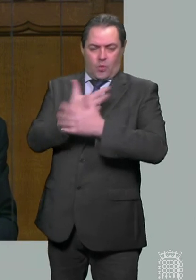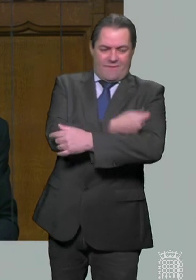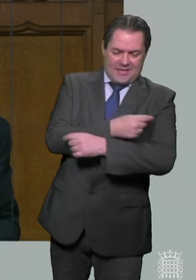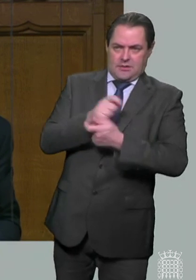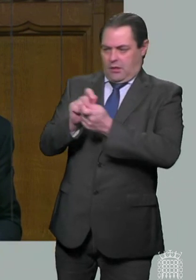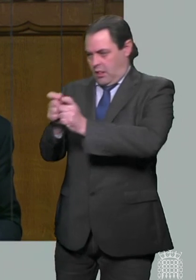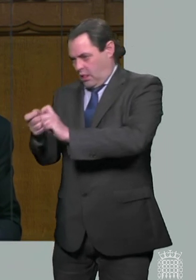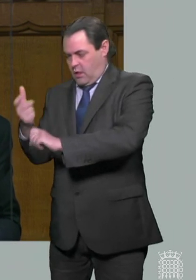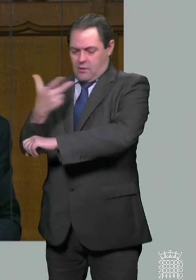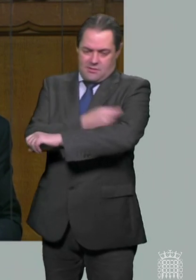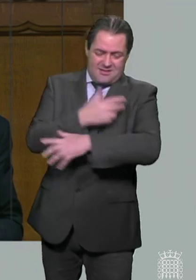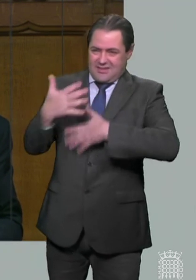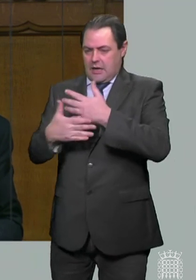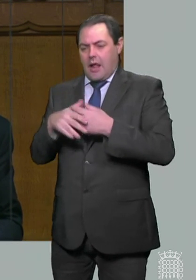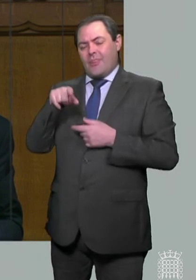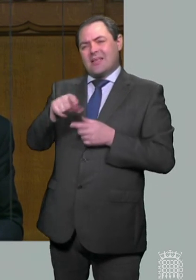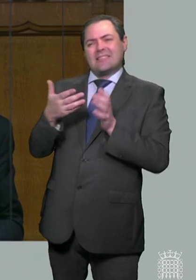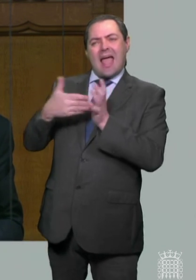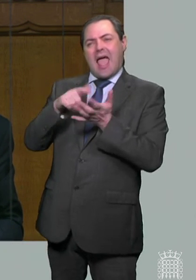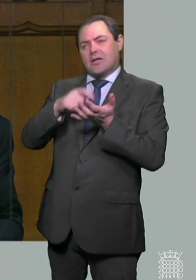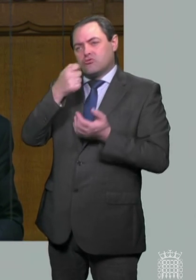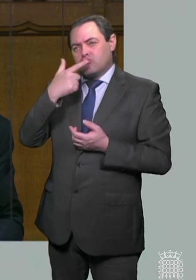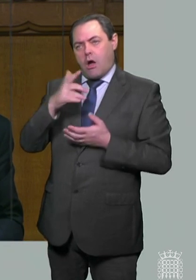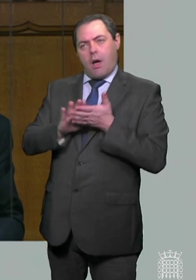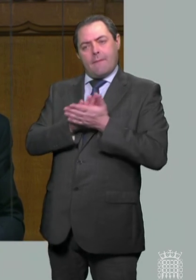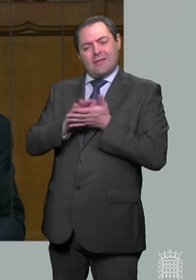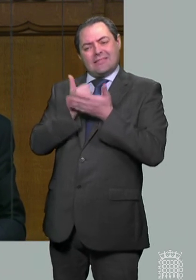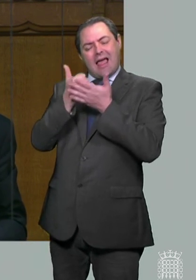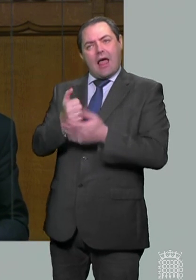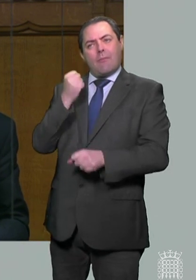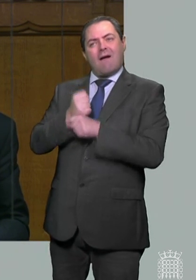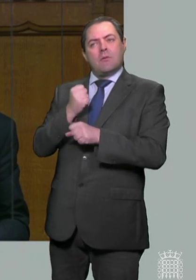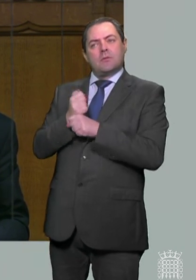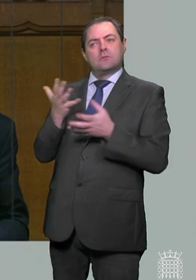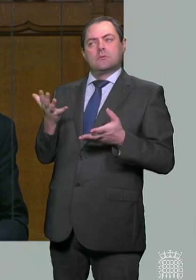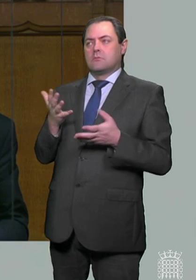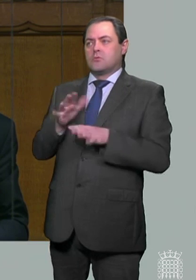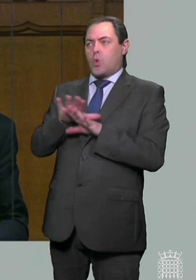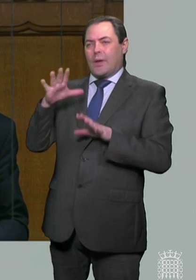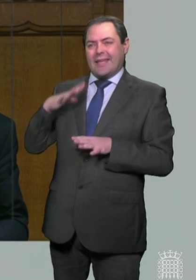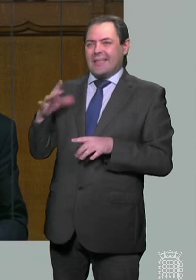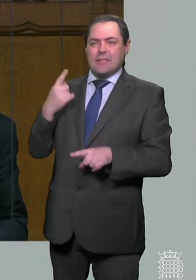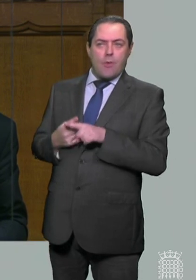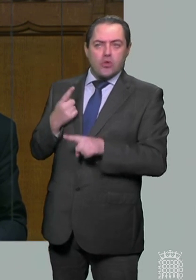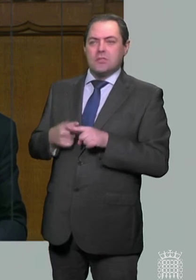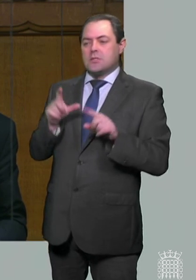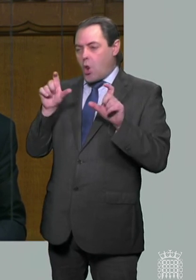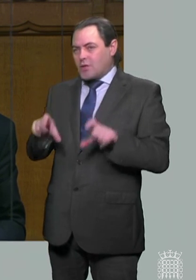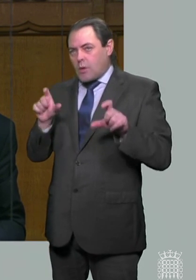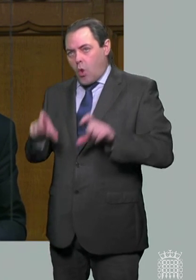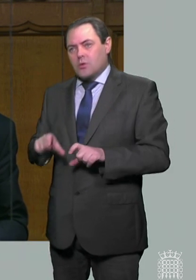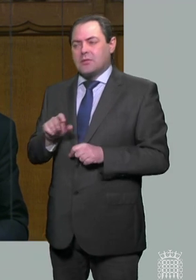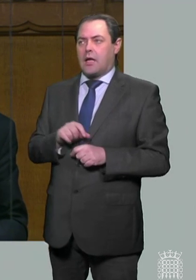As a supplement to a vaccine strategy, this treatment will allow Governments around the world to avoid the need for future emergency restrictions.